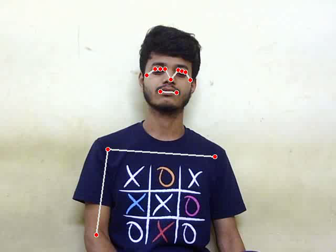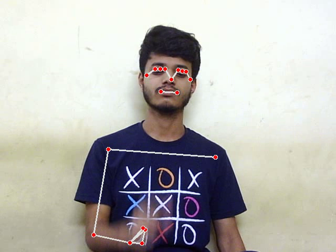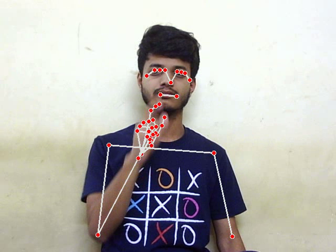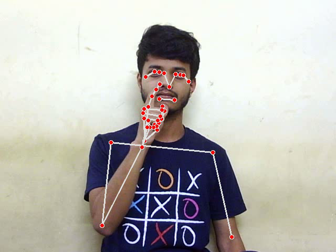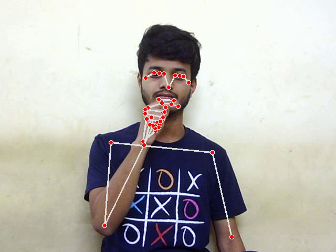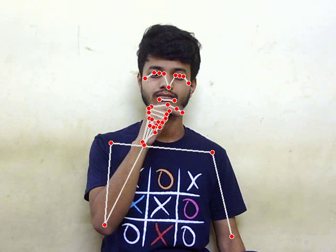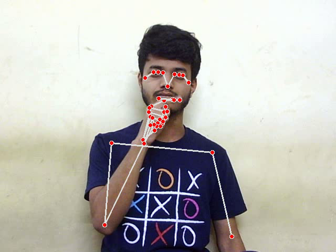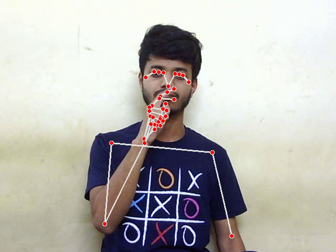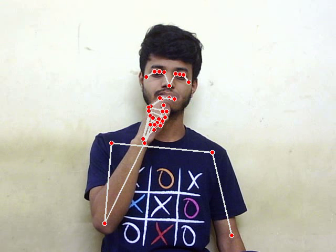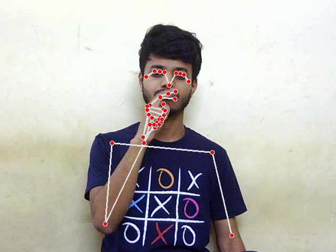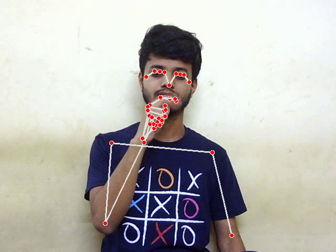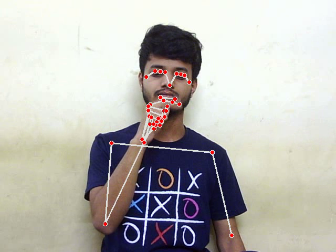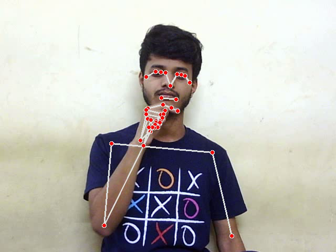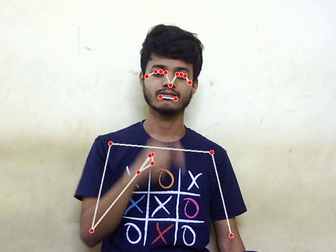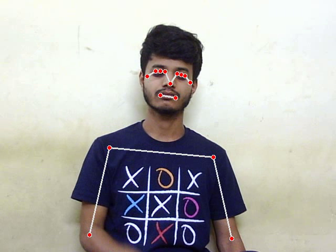who